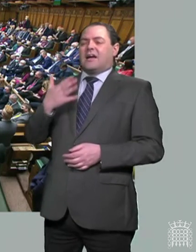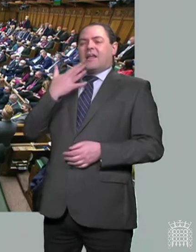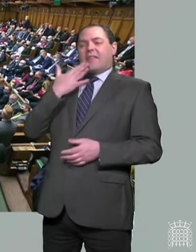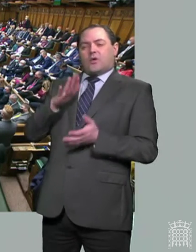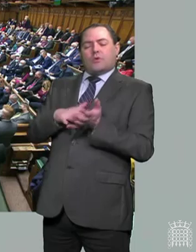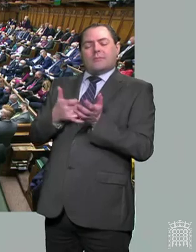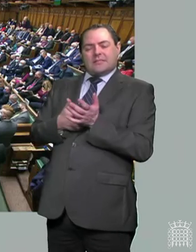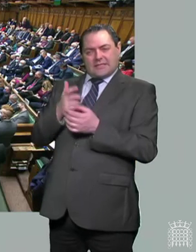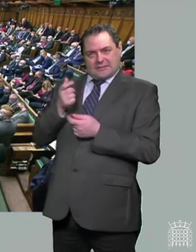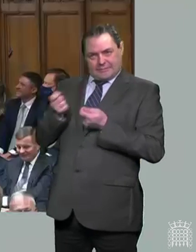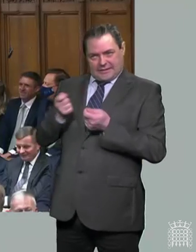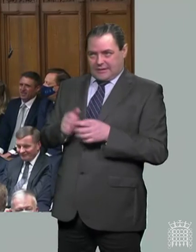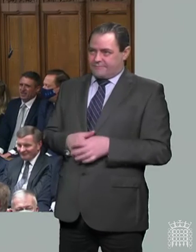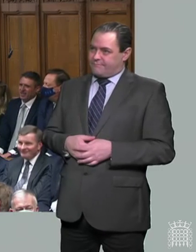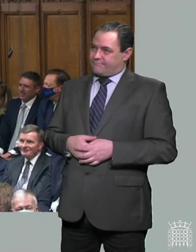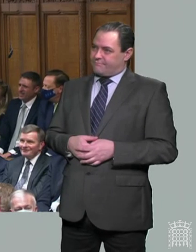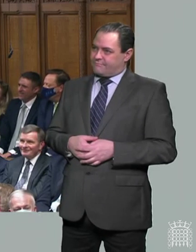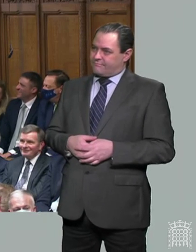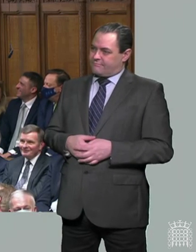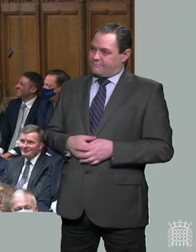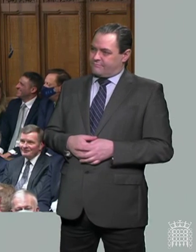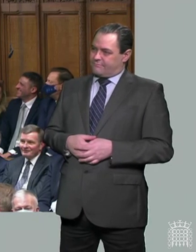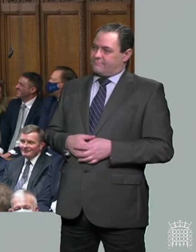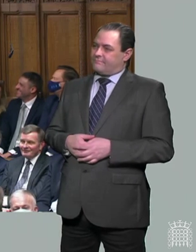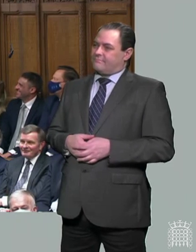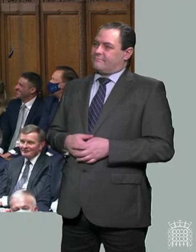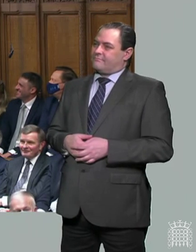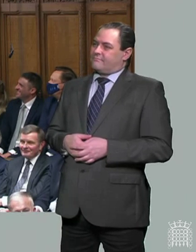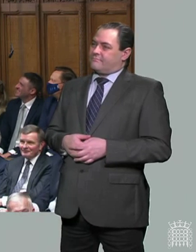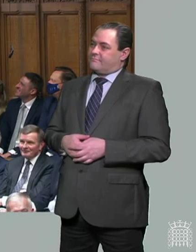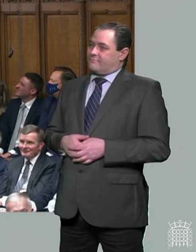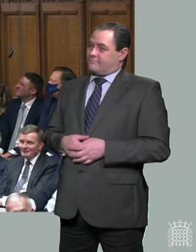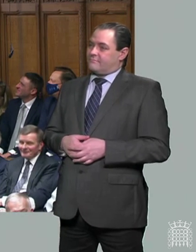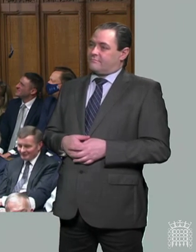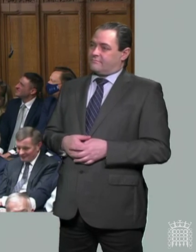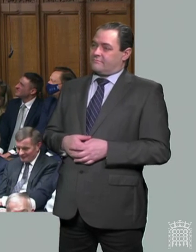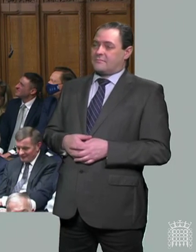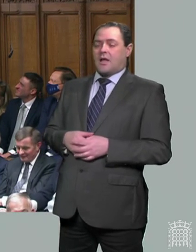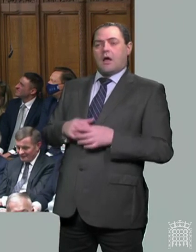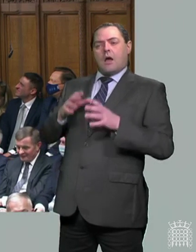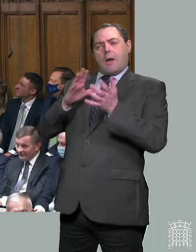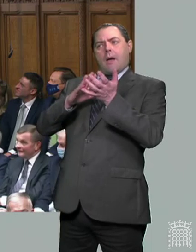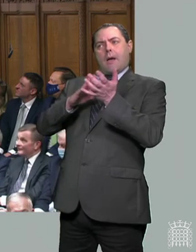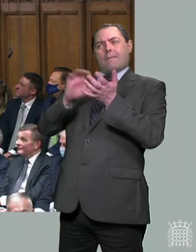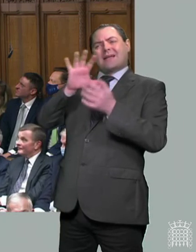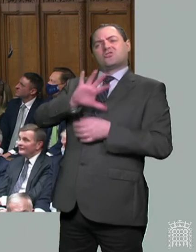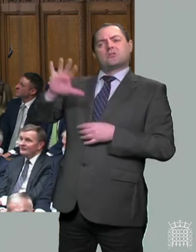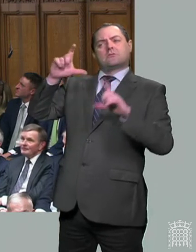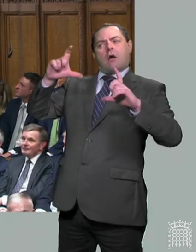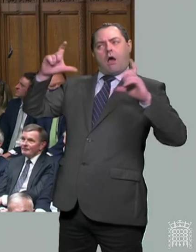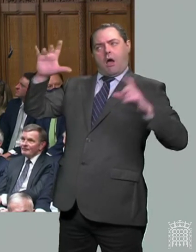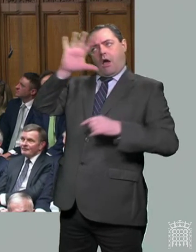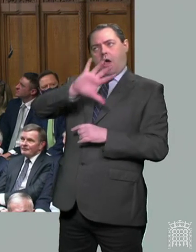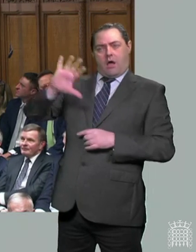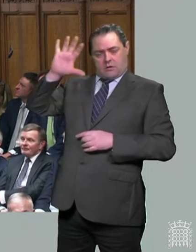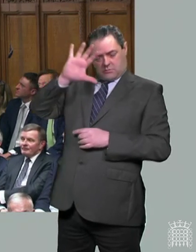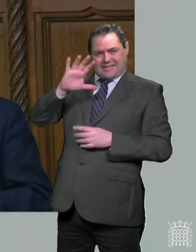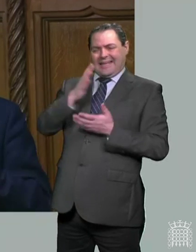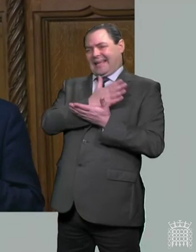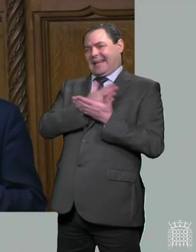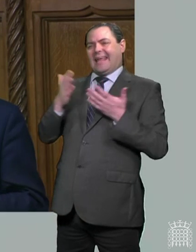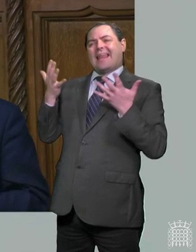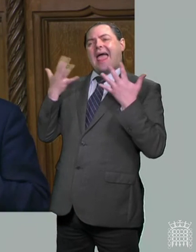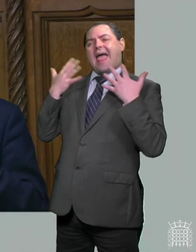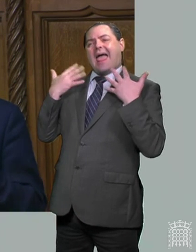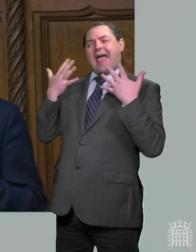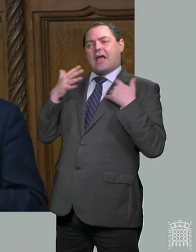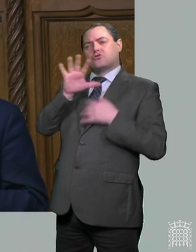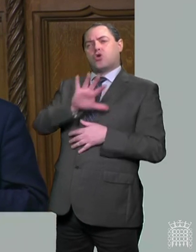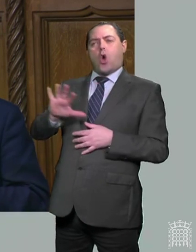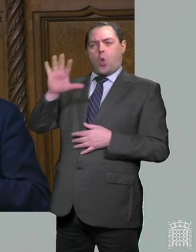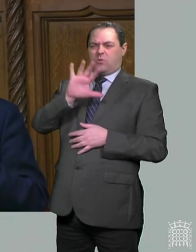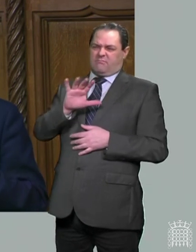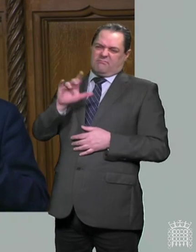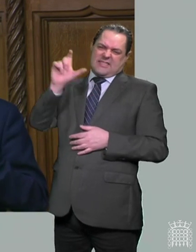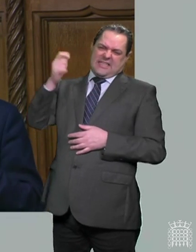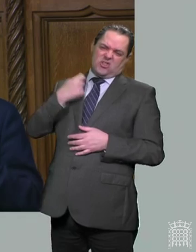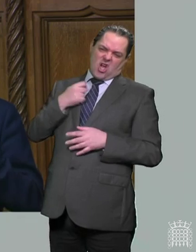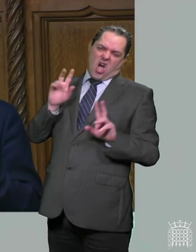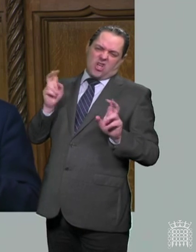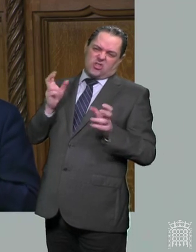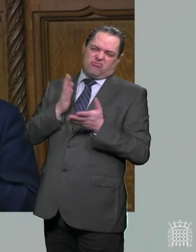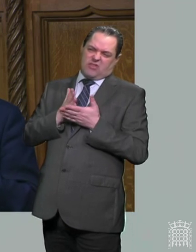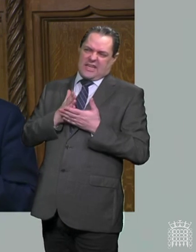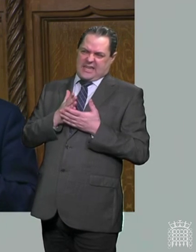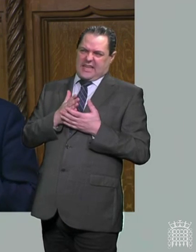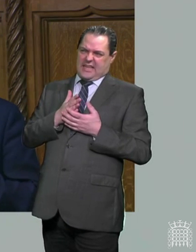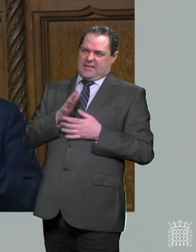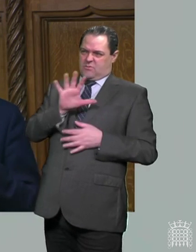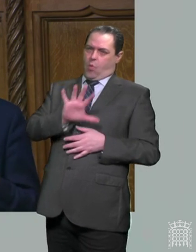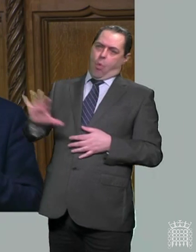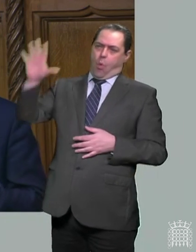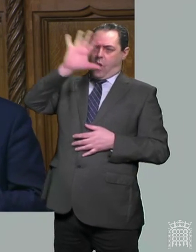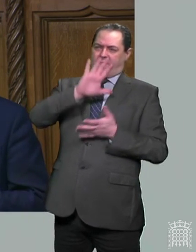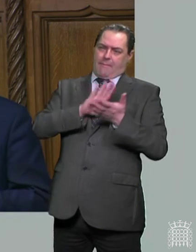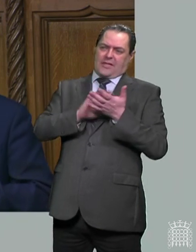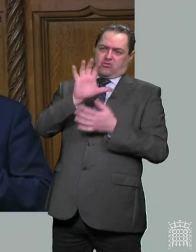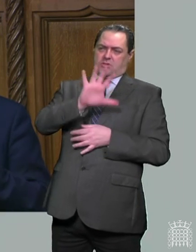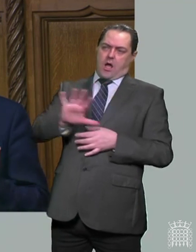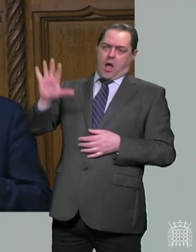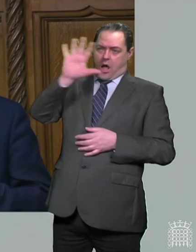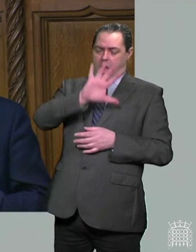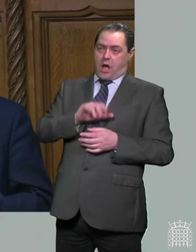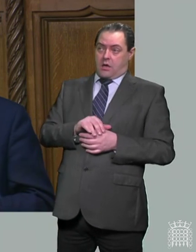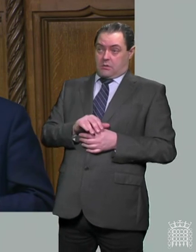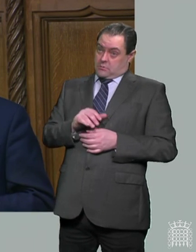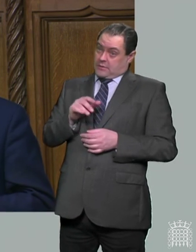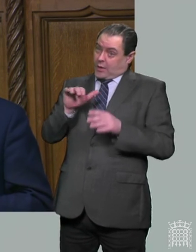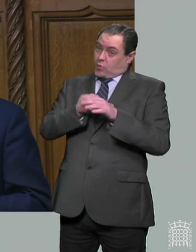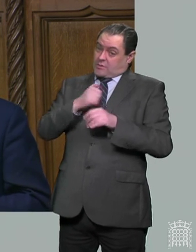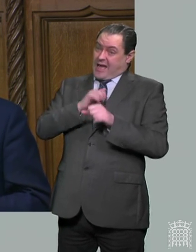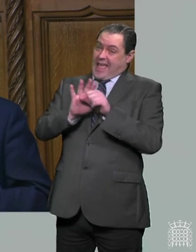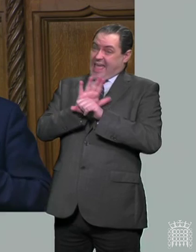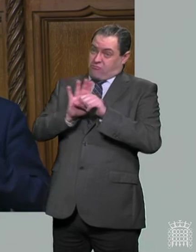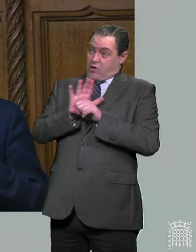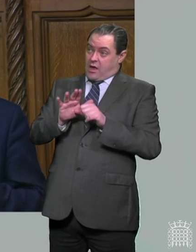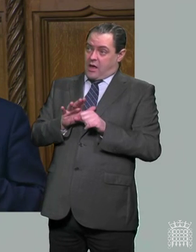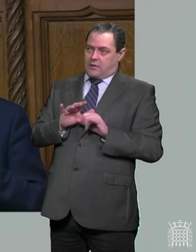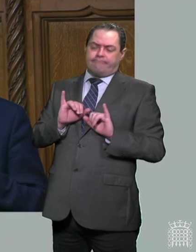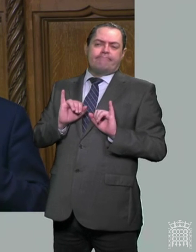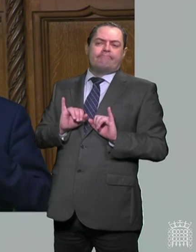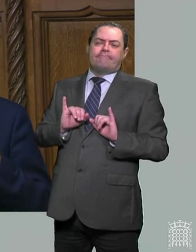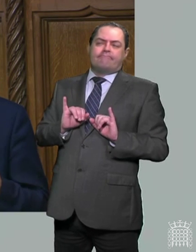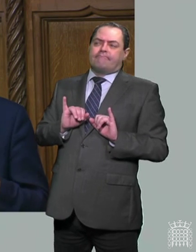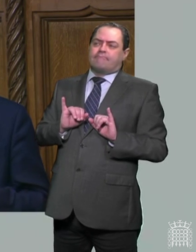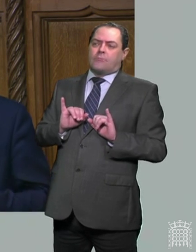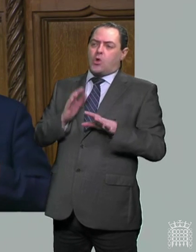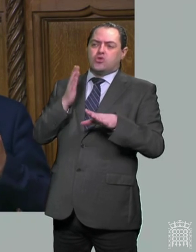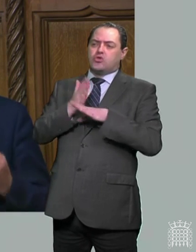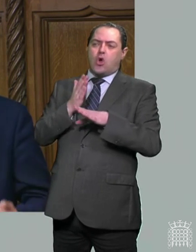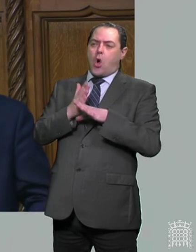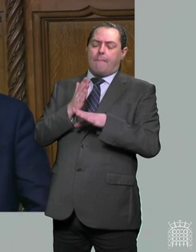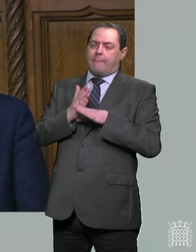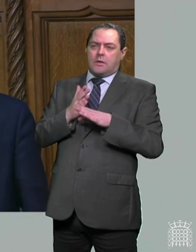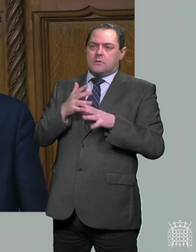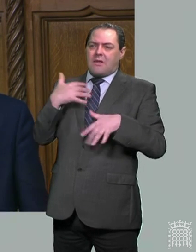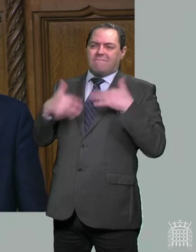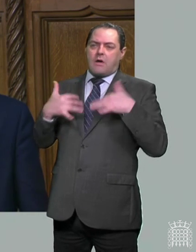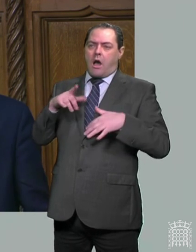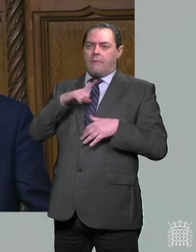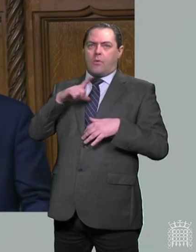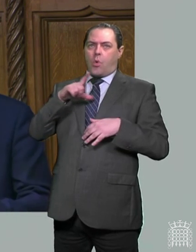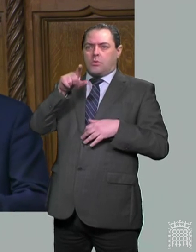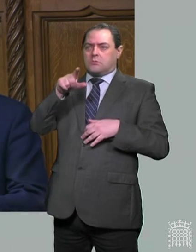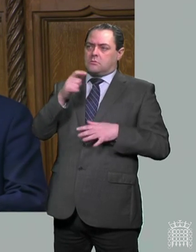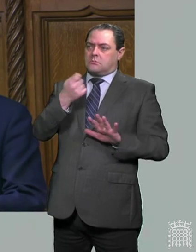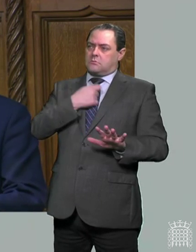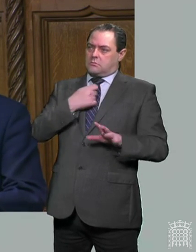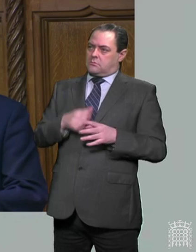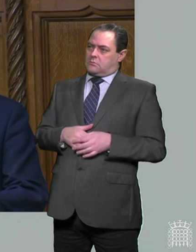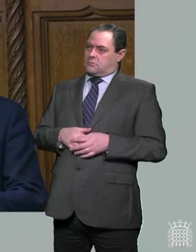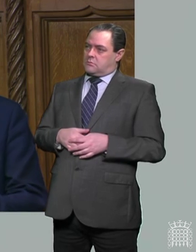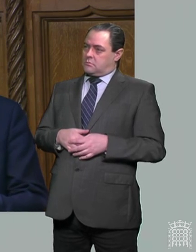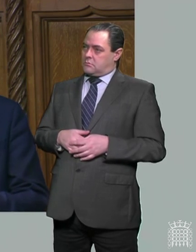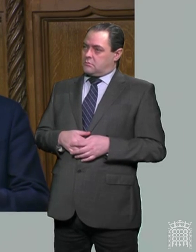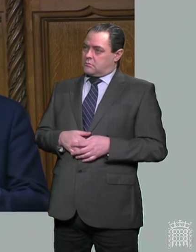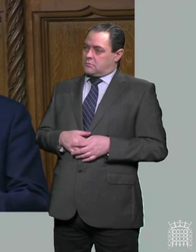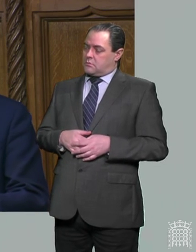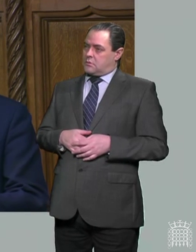The Greater Manchester mayoral clean air zone scheme—in effect, a congestion charge affecting all 500 square miles of Greater Manchester, including my constituents in Leigh—is a job-destroying tax on ordinary working people.